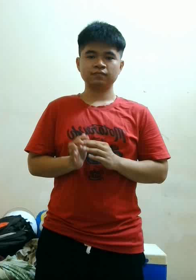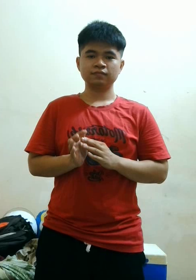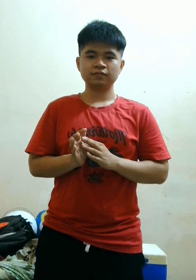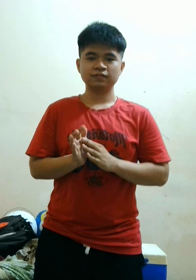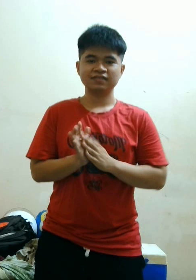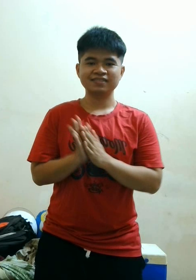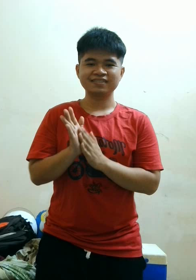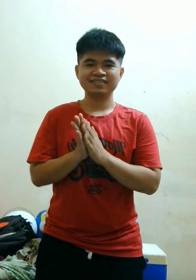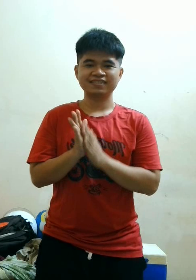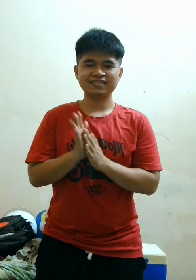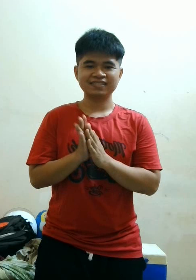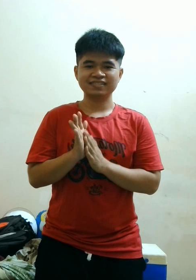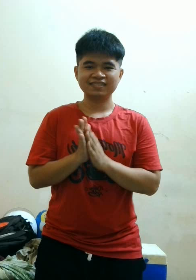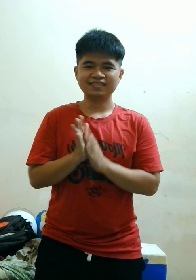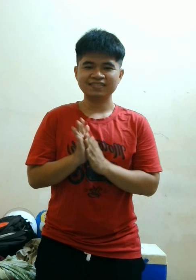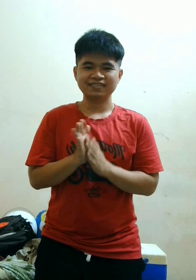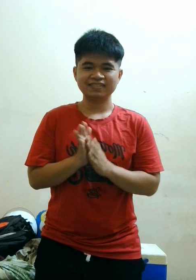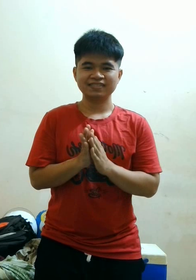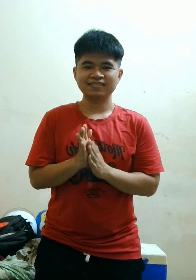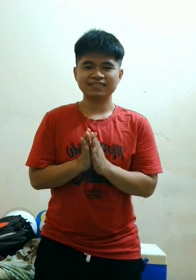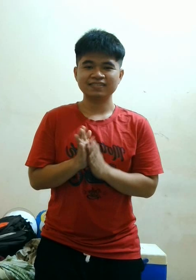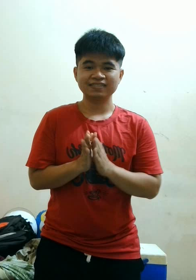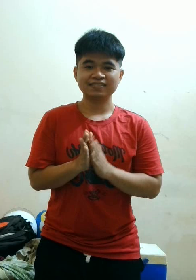hung thu